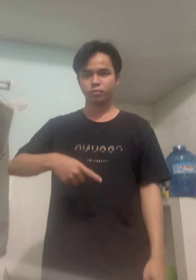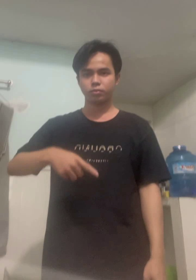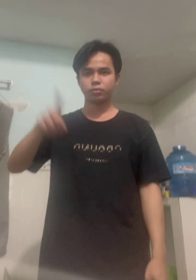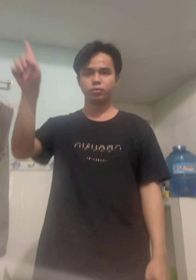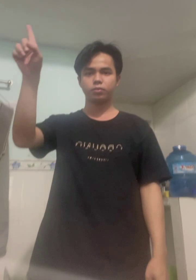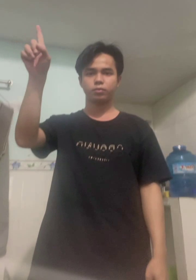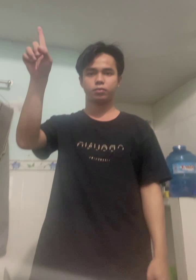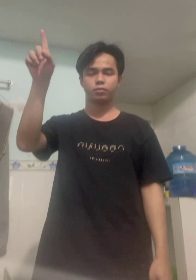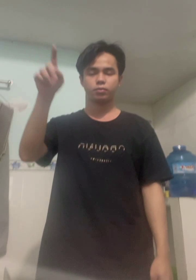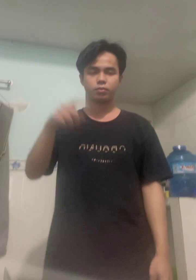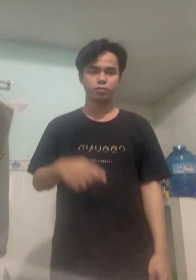di